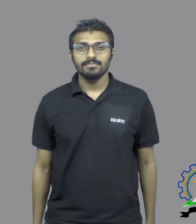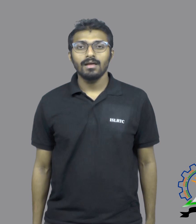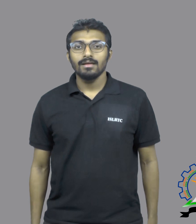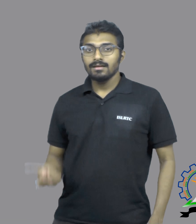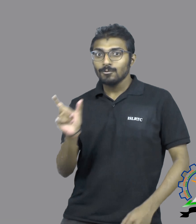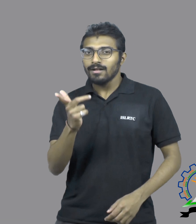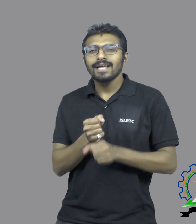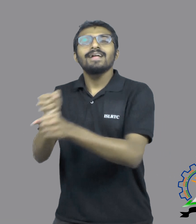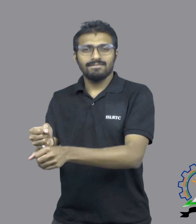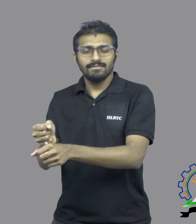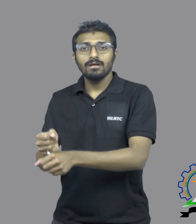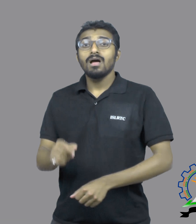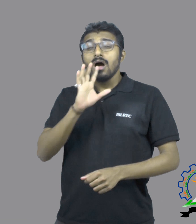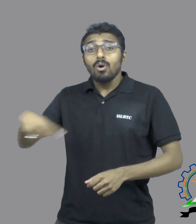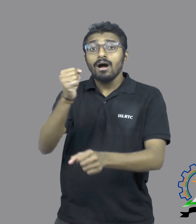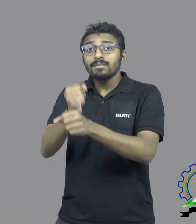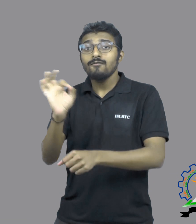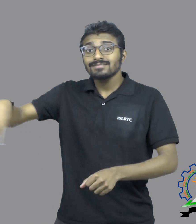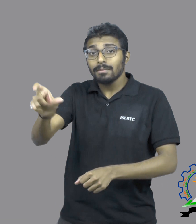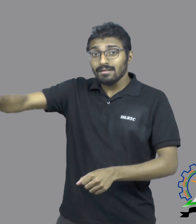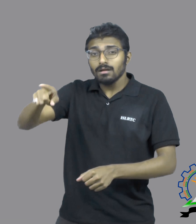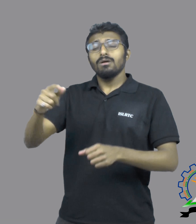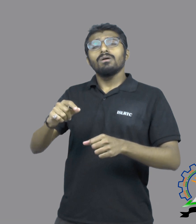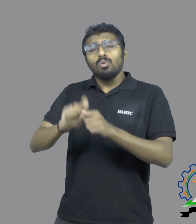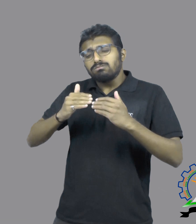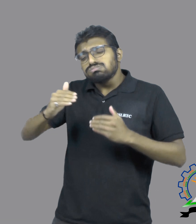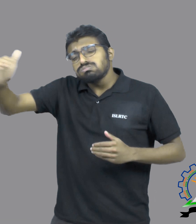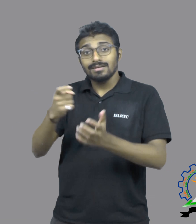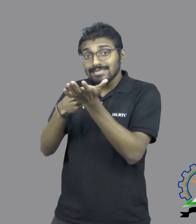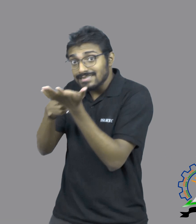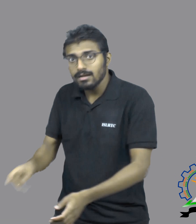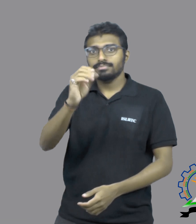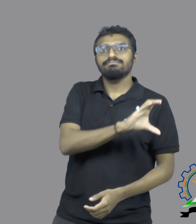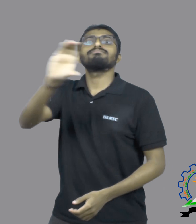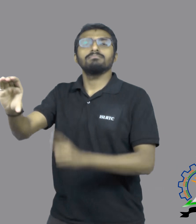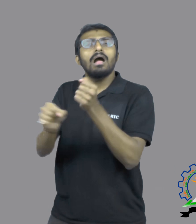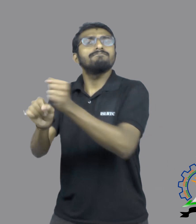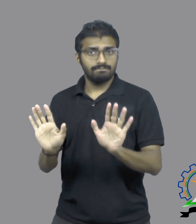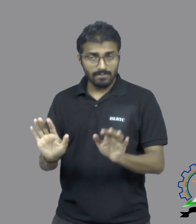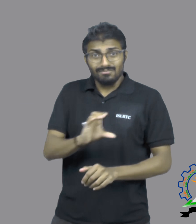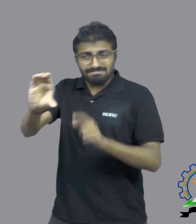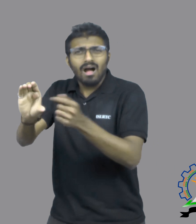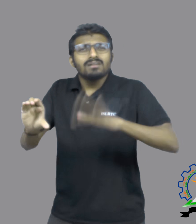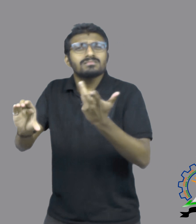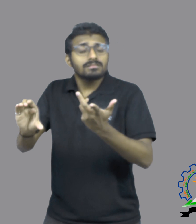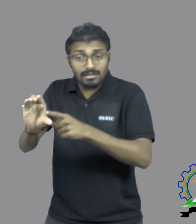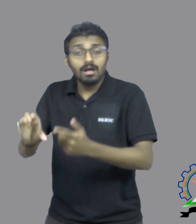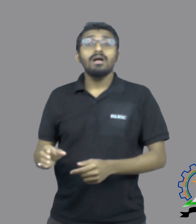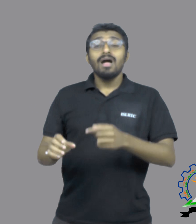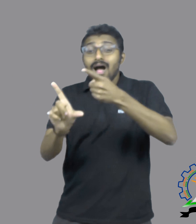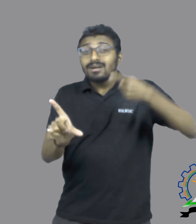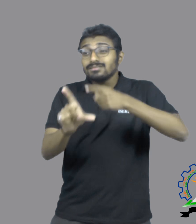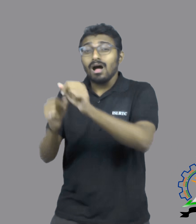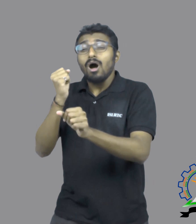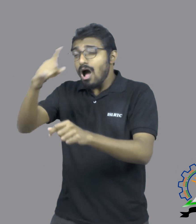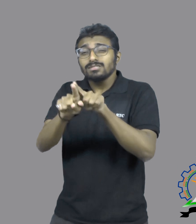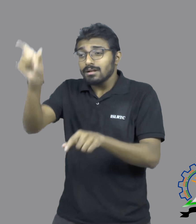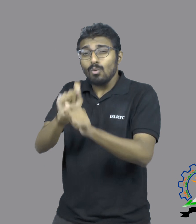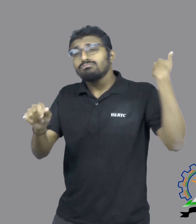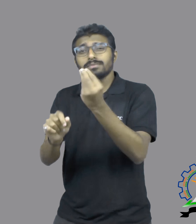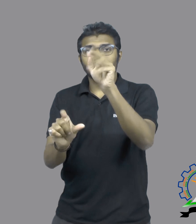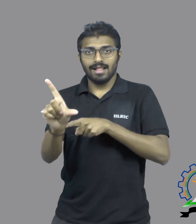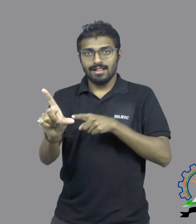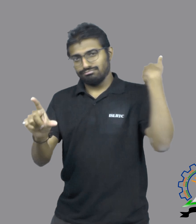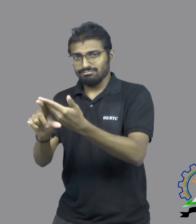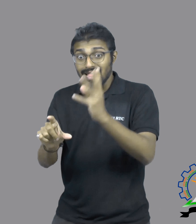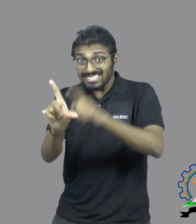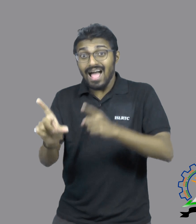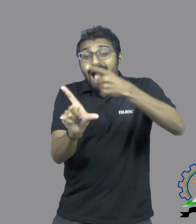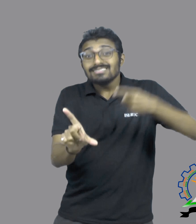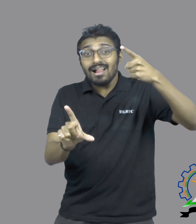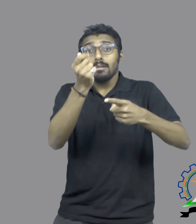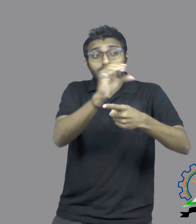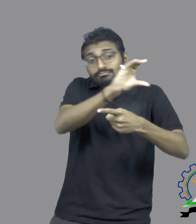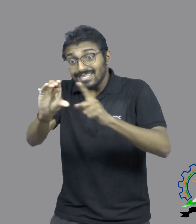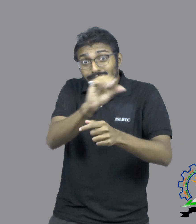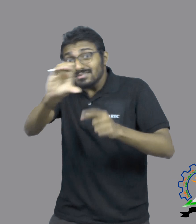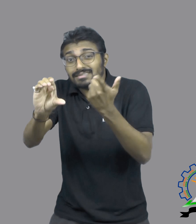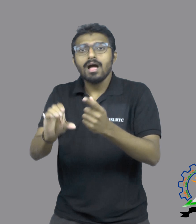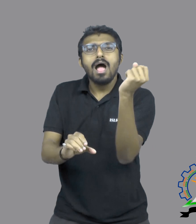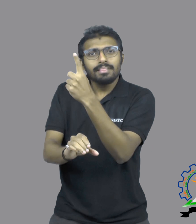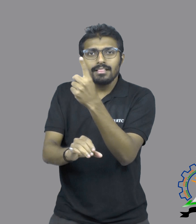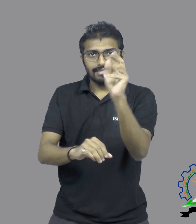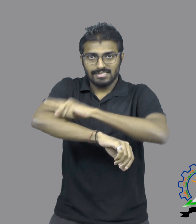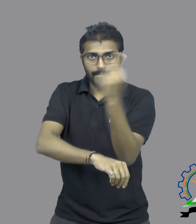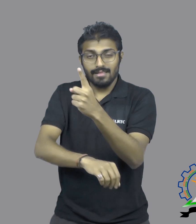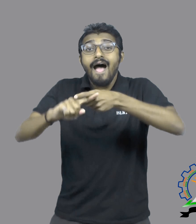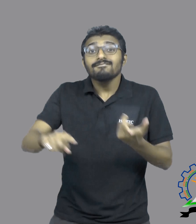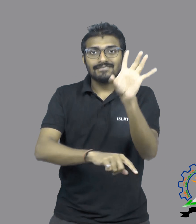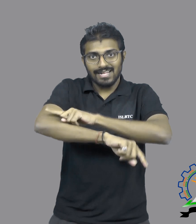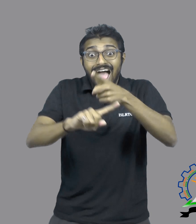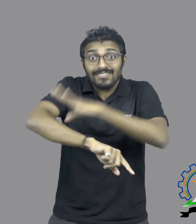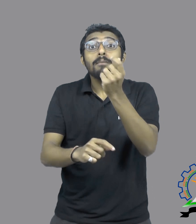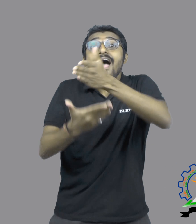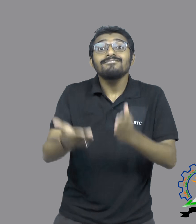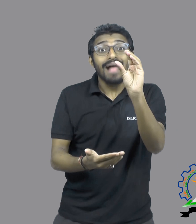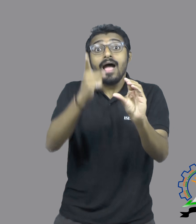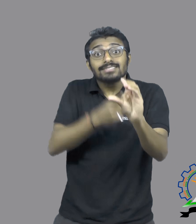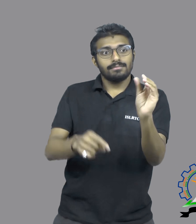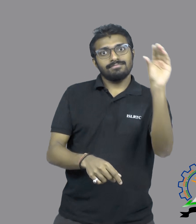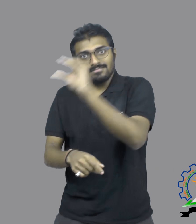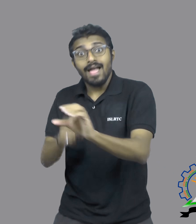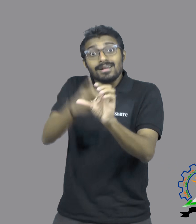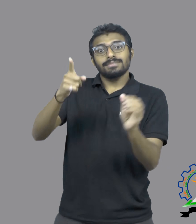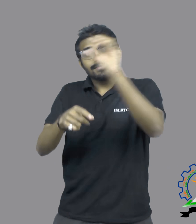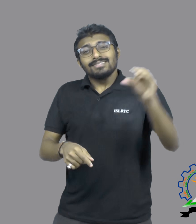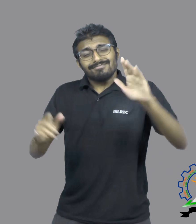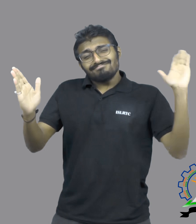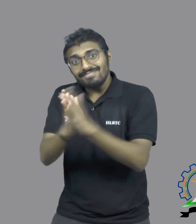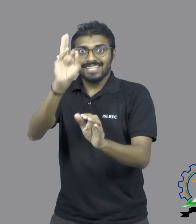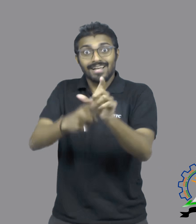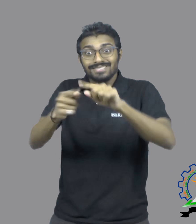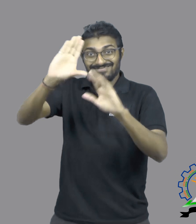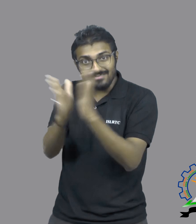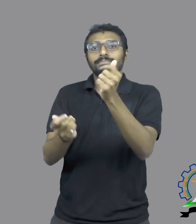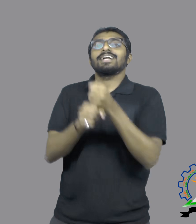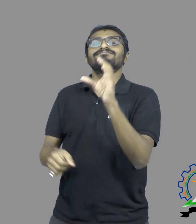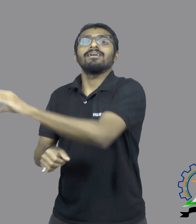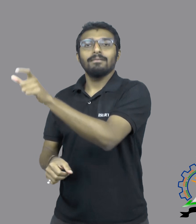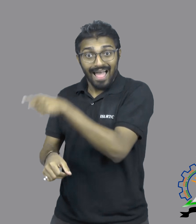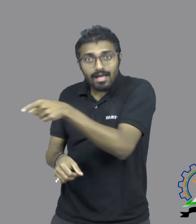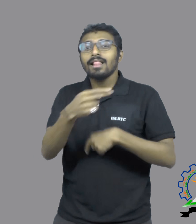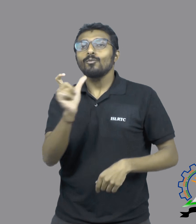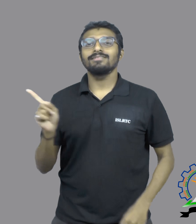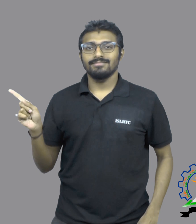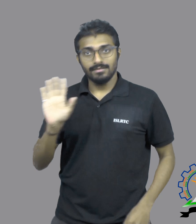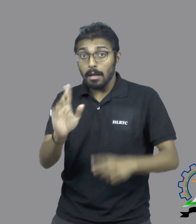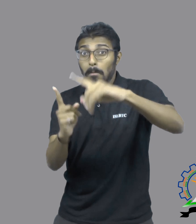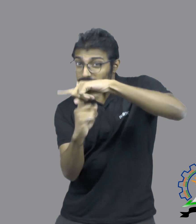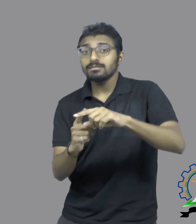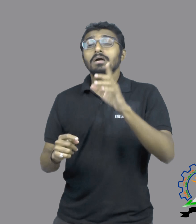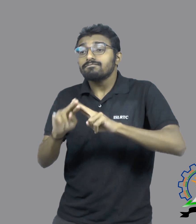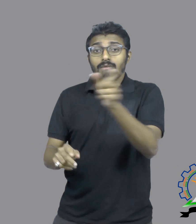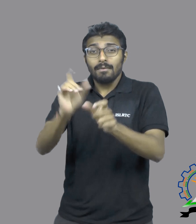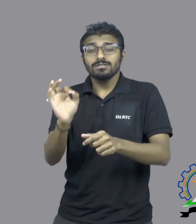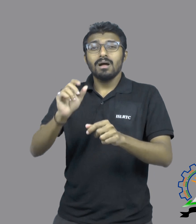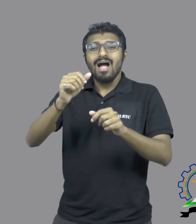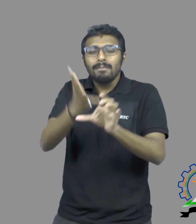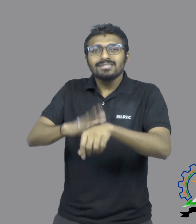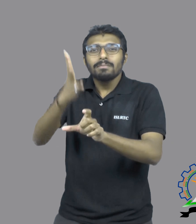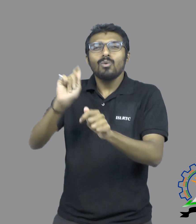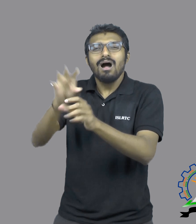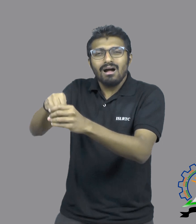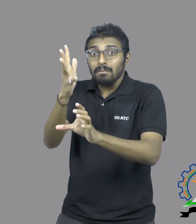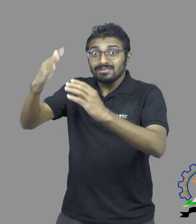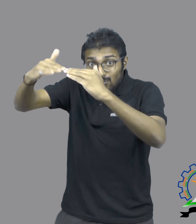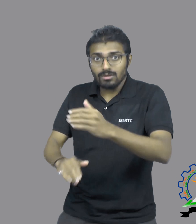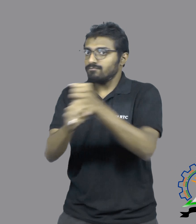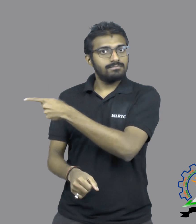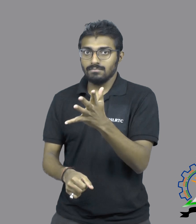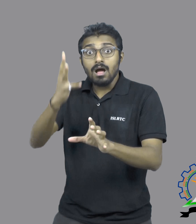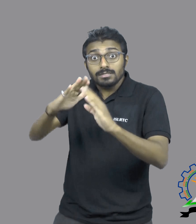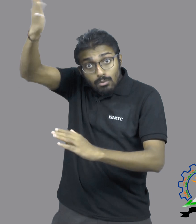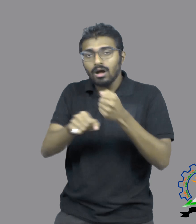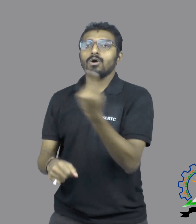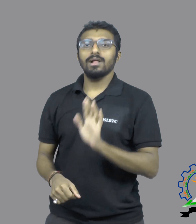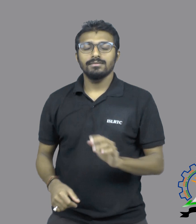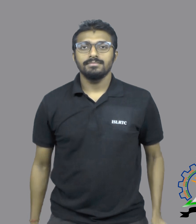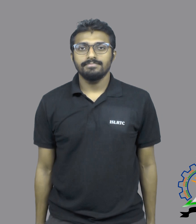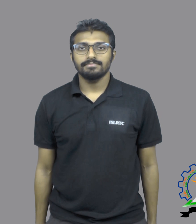Gratuity